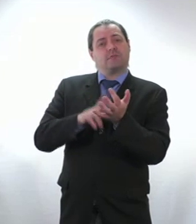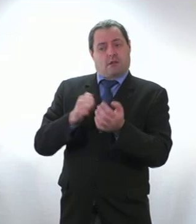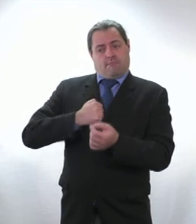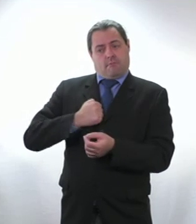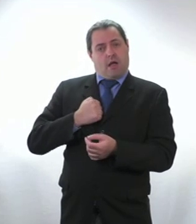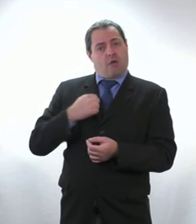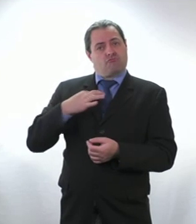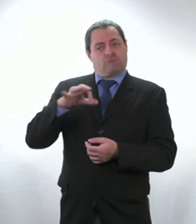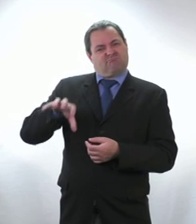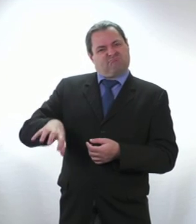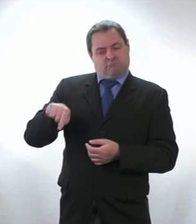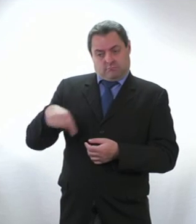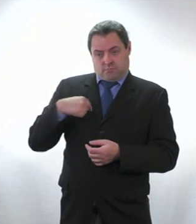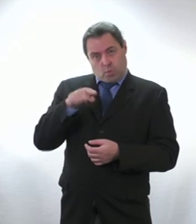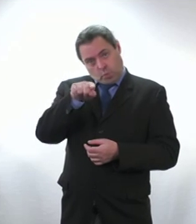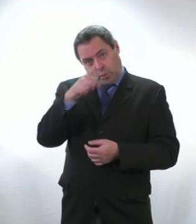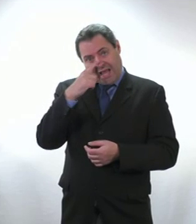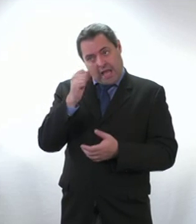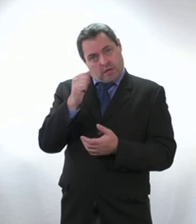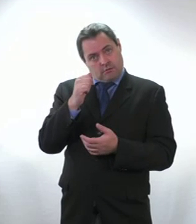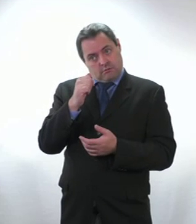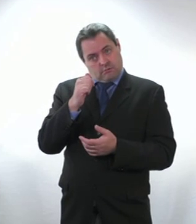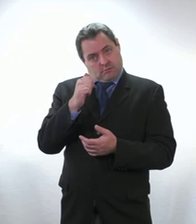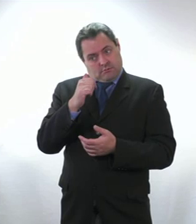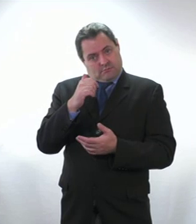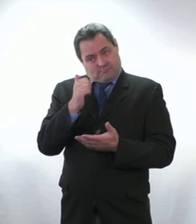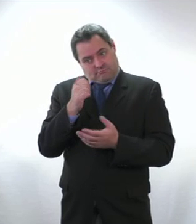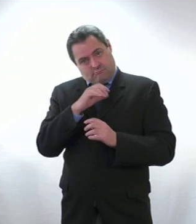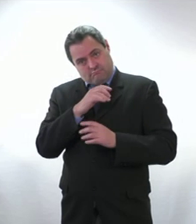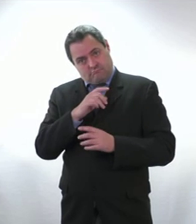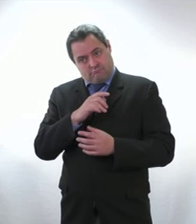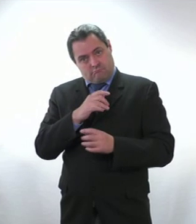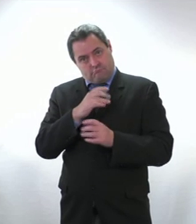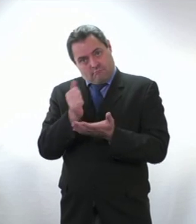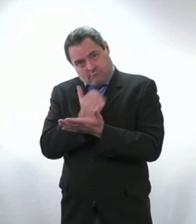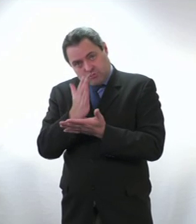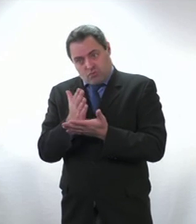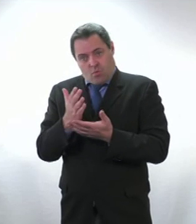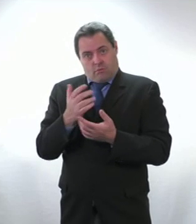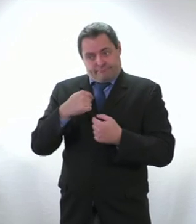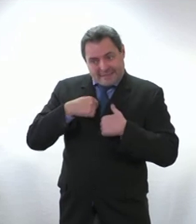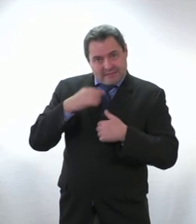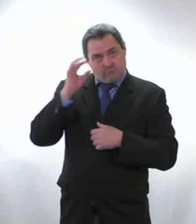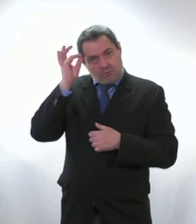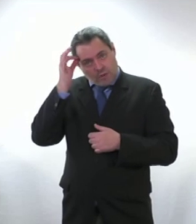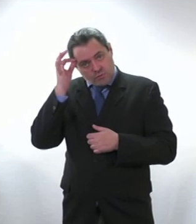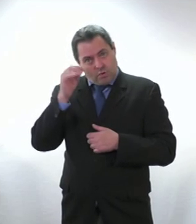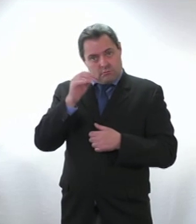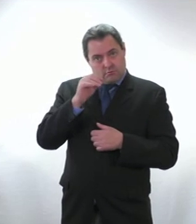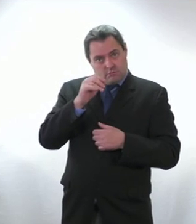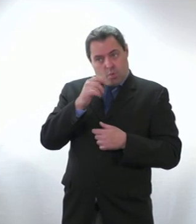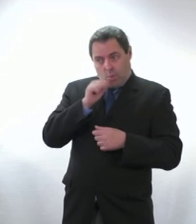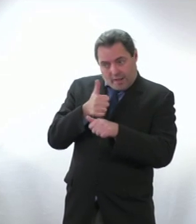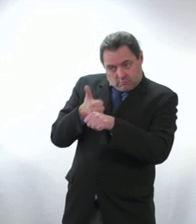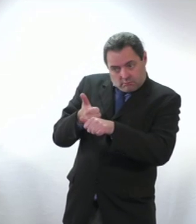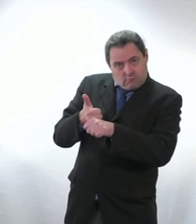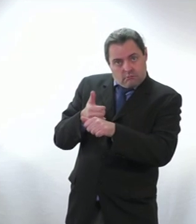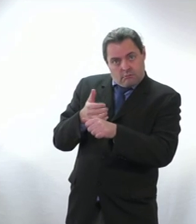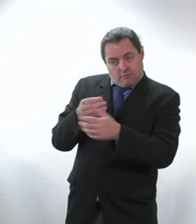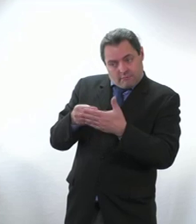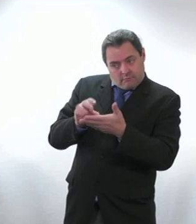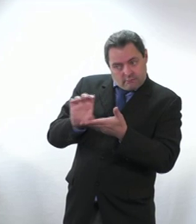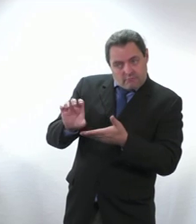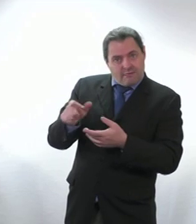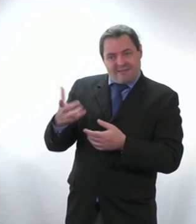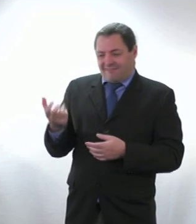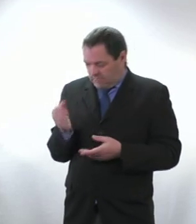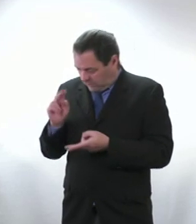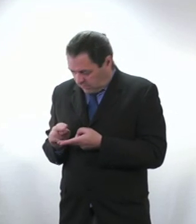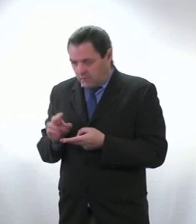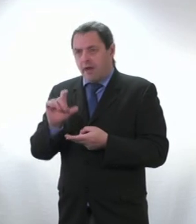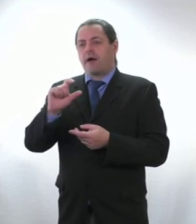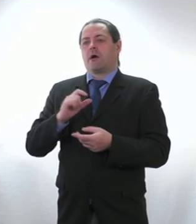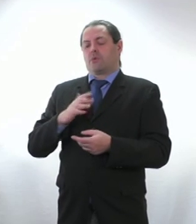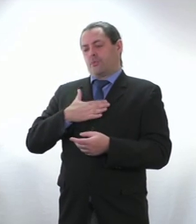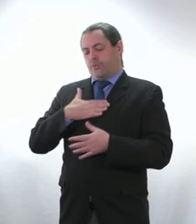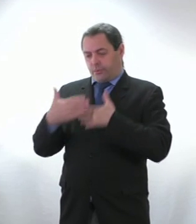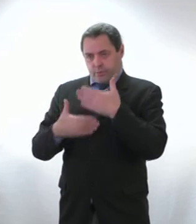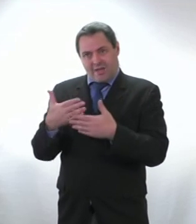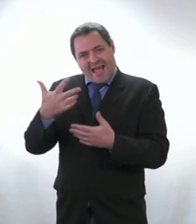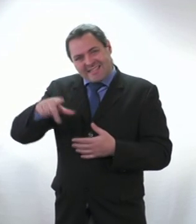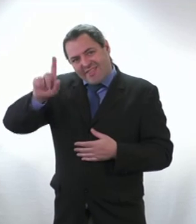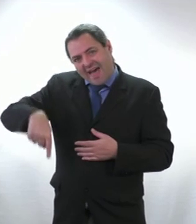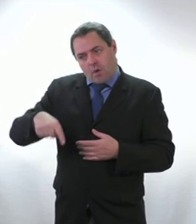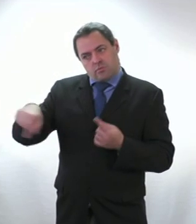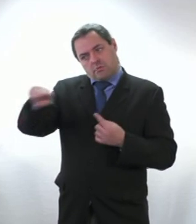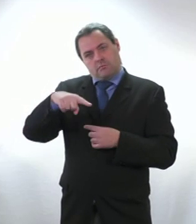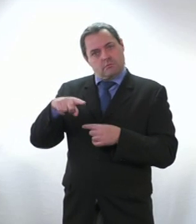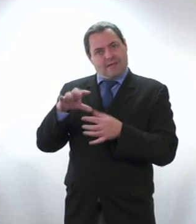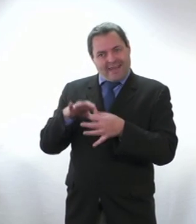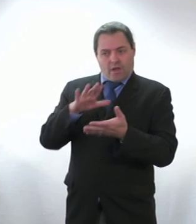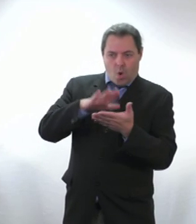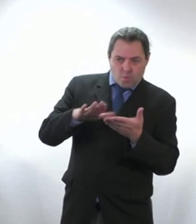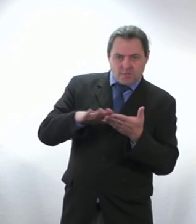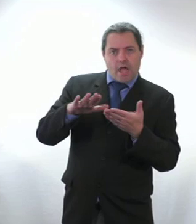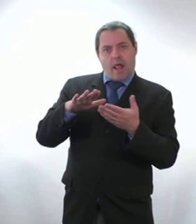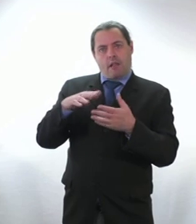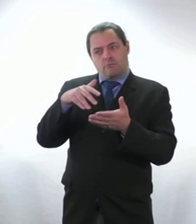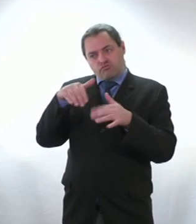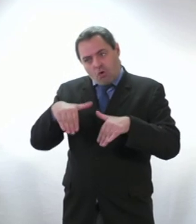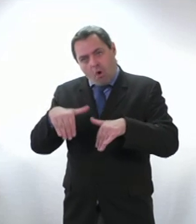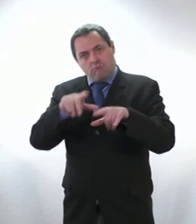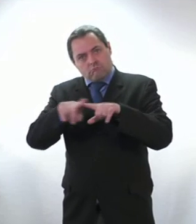What assurance can the Prime Minister give me and the local authority that he will provide the necessary finance to mitigate the effect on people’s income, and retain the 80,000 people who are employed in the hospitality and retail sectors?